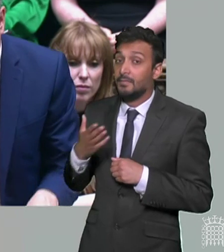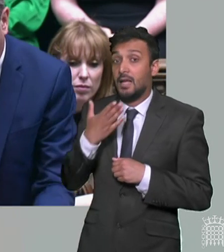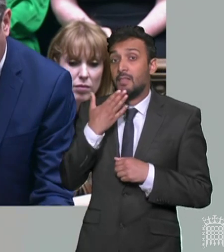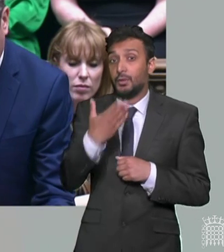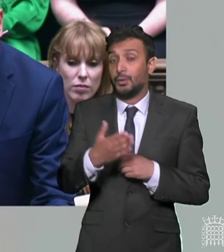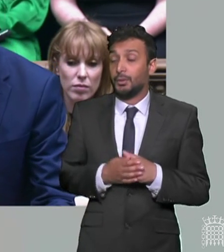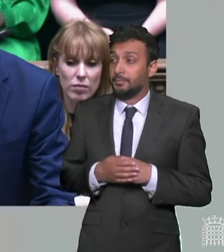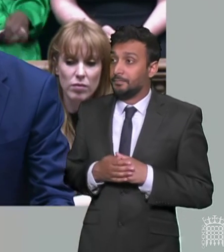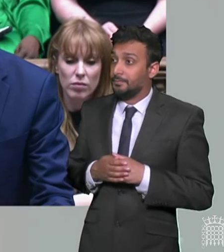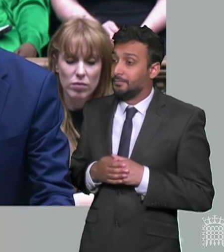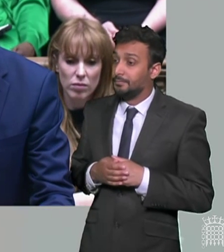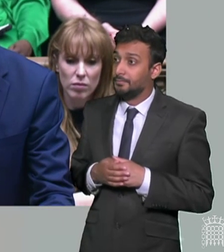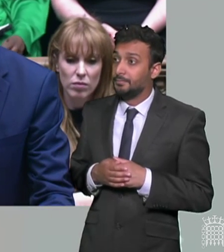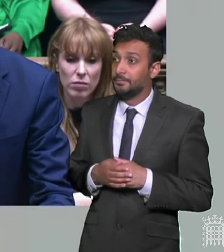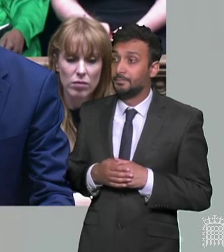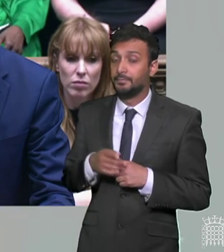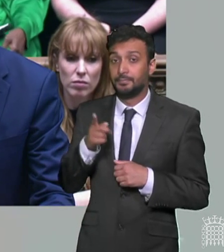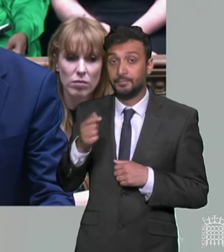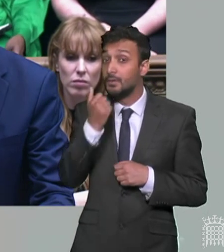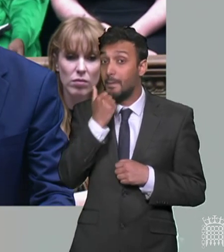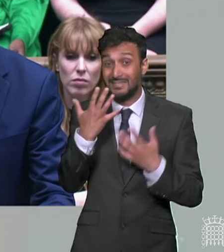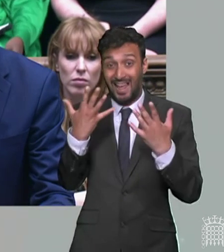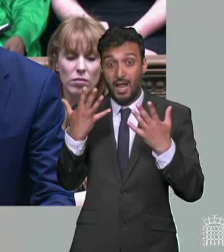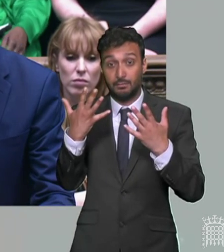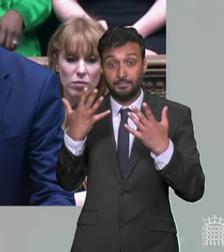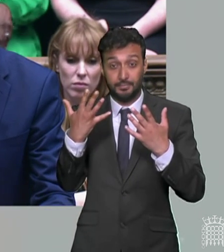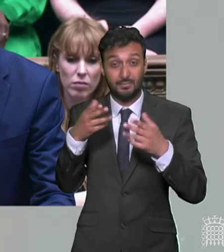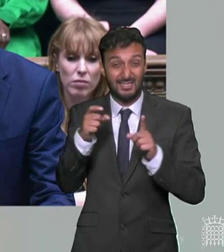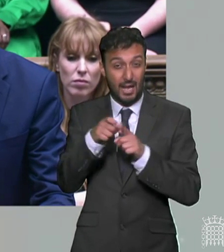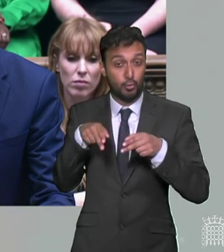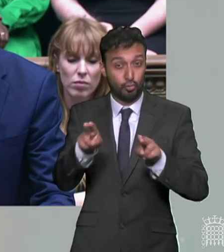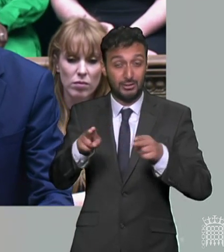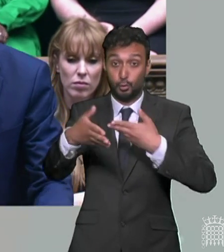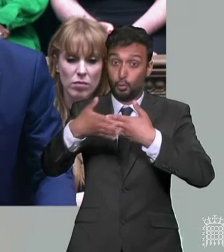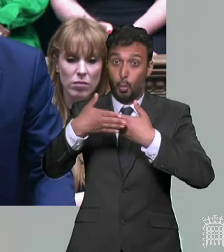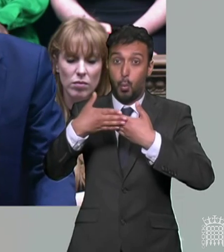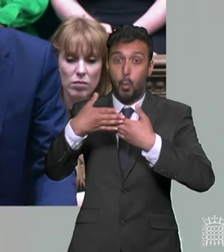The door of No. 10 Downing Street is one of the great symbols of our democracy.